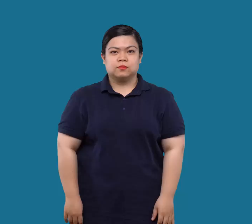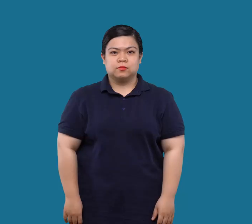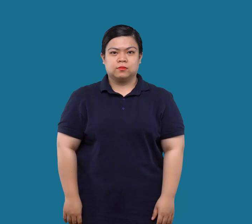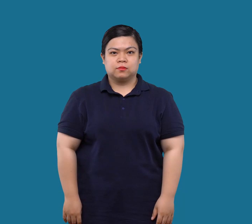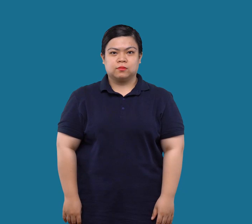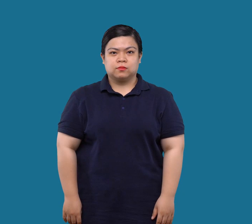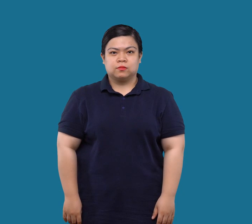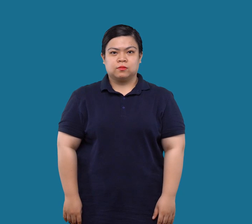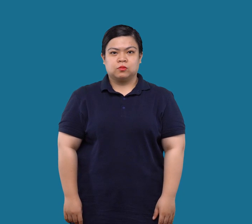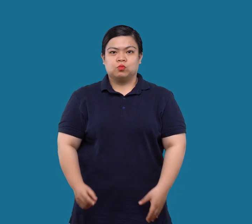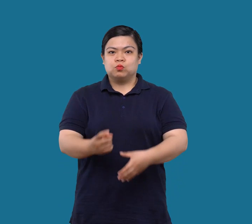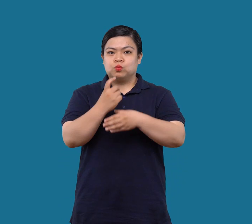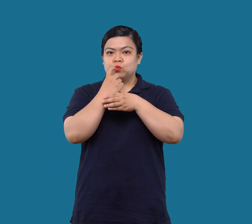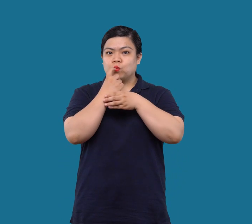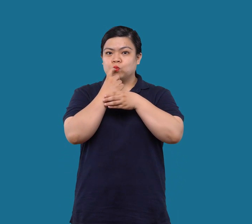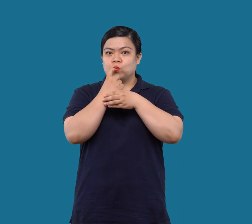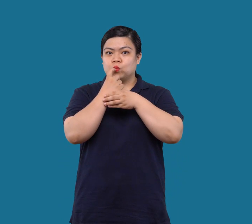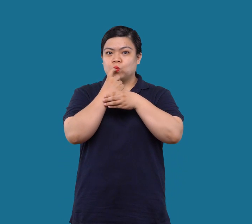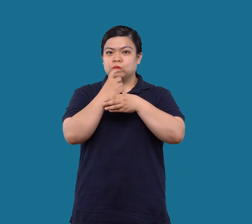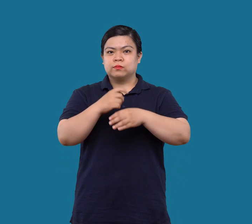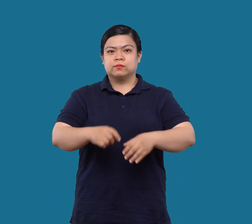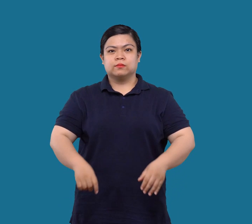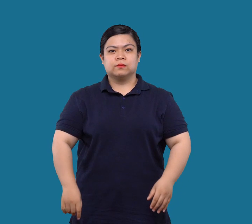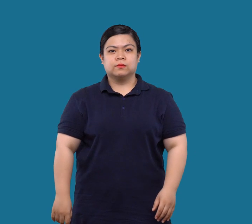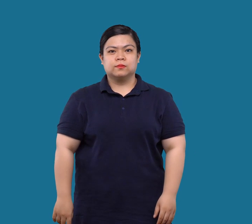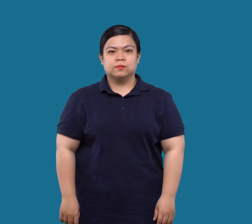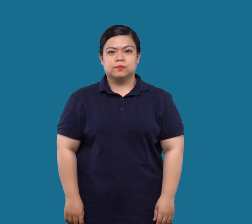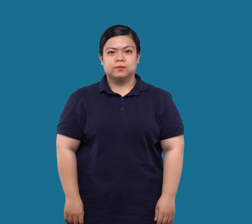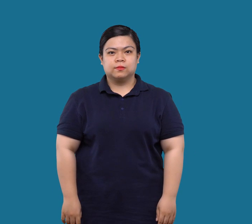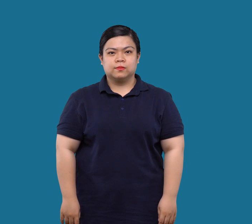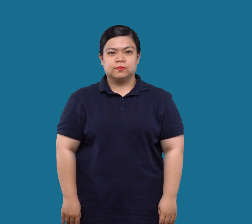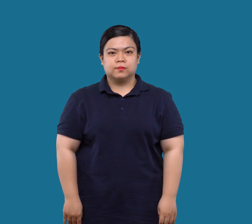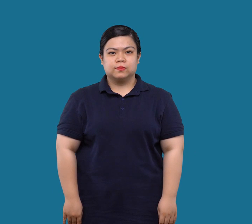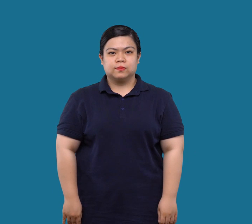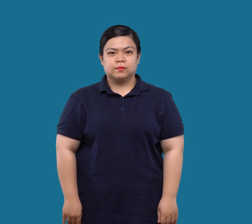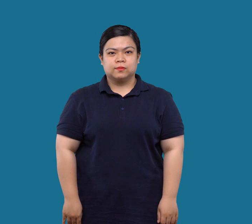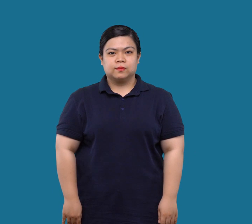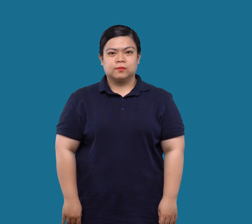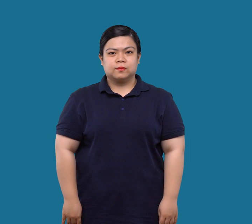sữa hộp